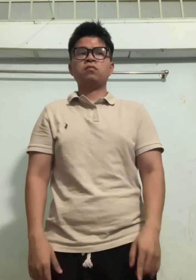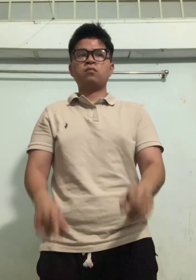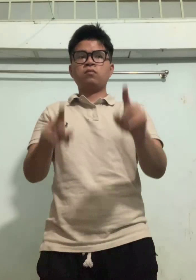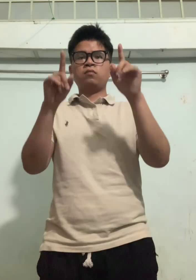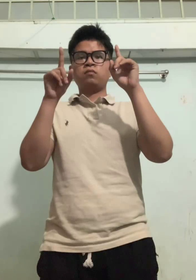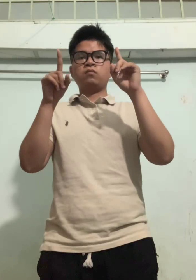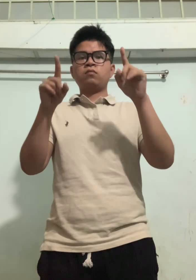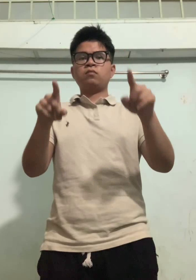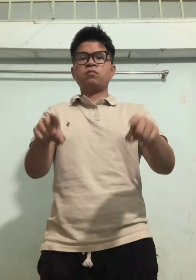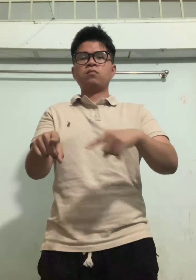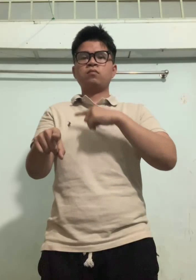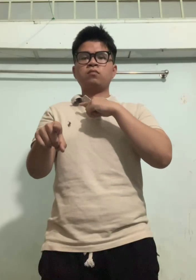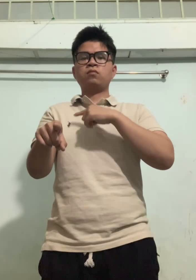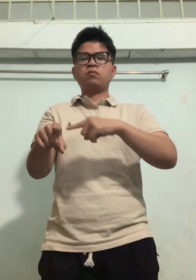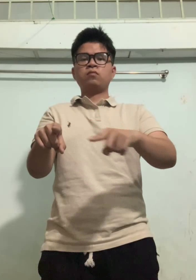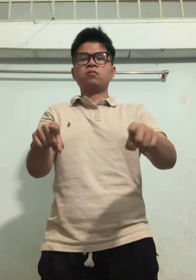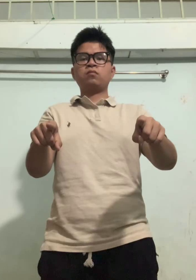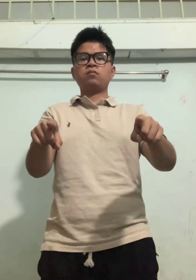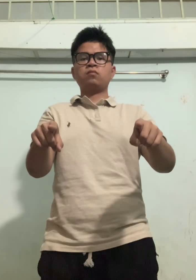phut